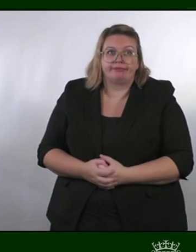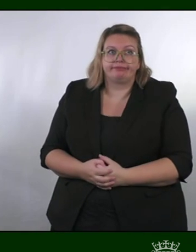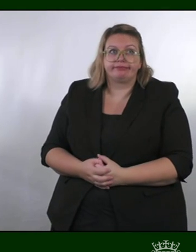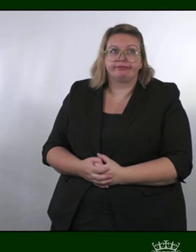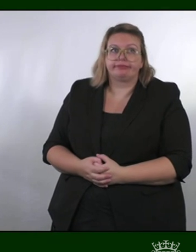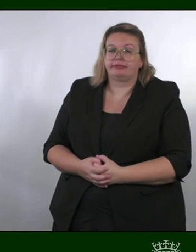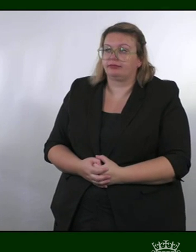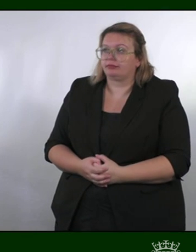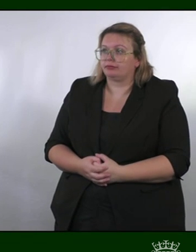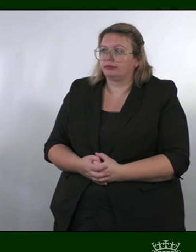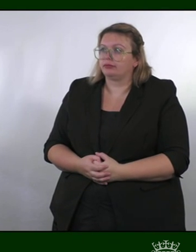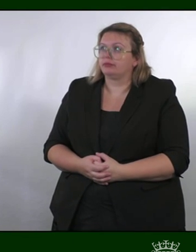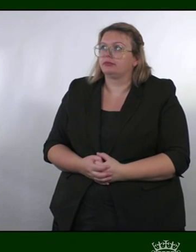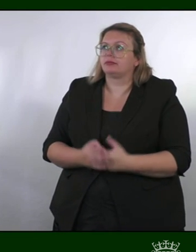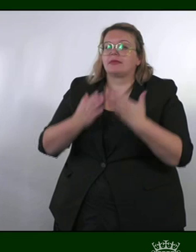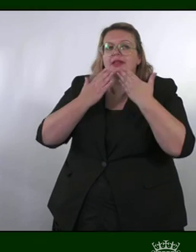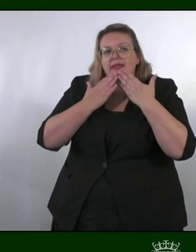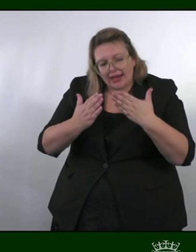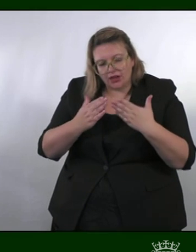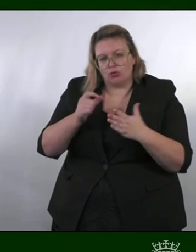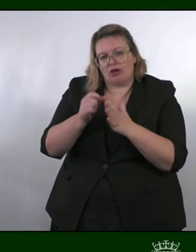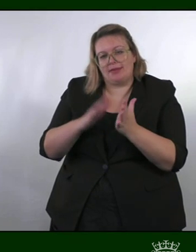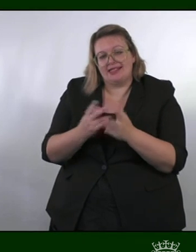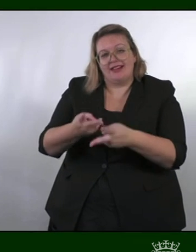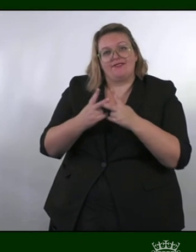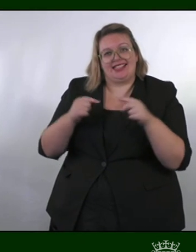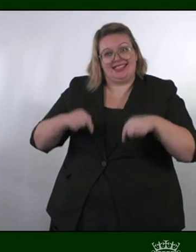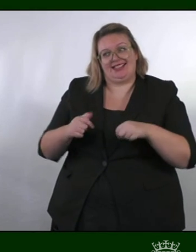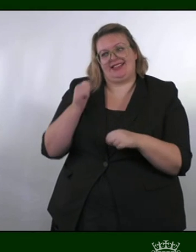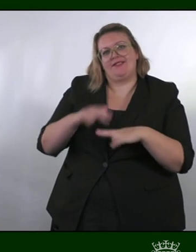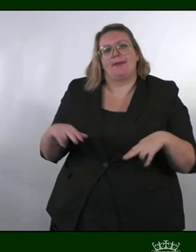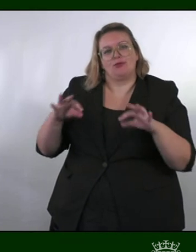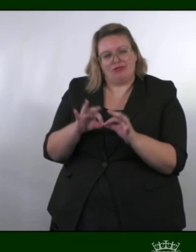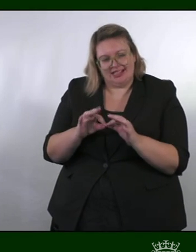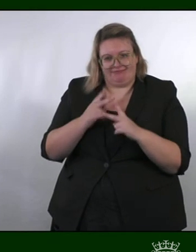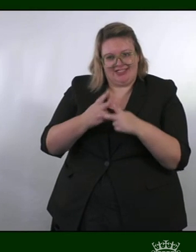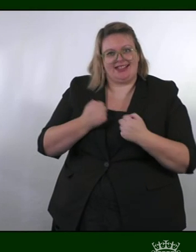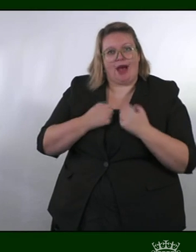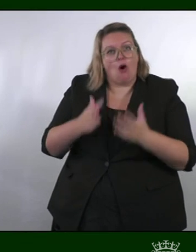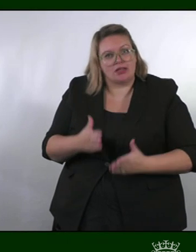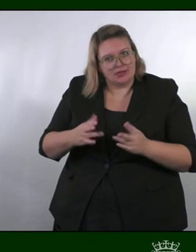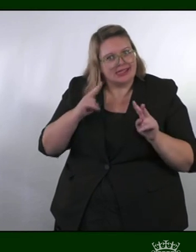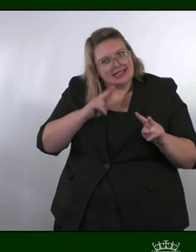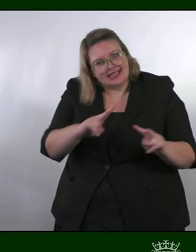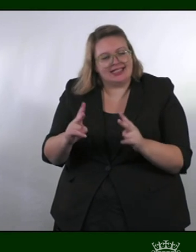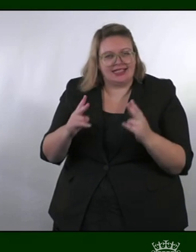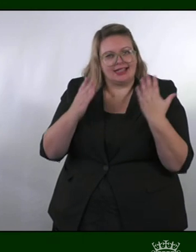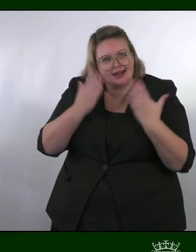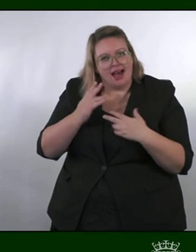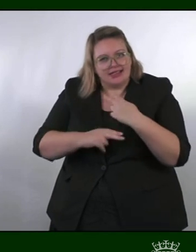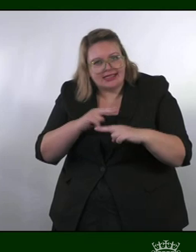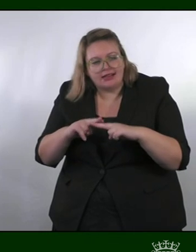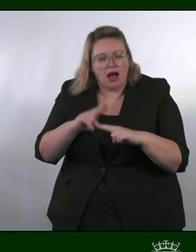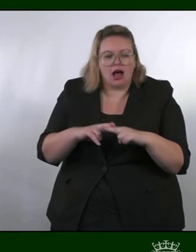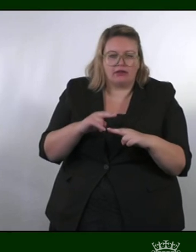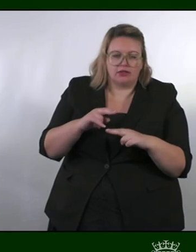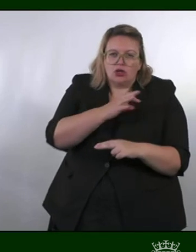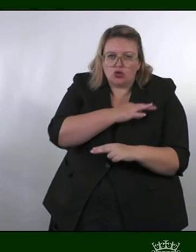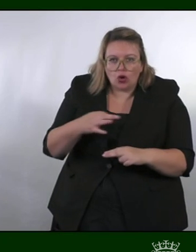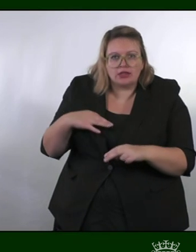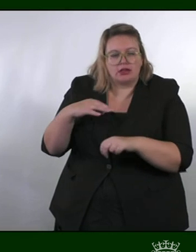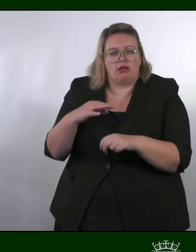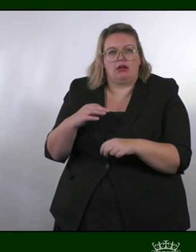I thank the Prime Minister for visiting the night shift at Kettering General Hospital in February and seeing for himself at first hand the wonderful work being done by local medics and staff.